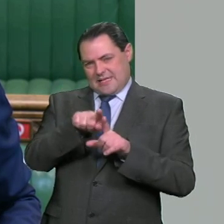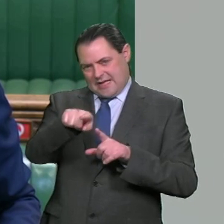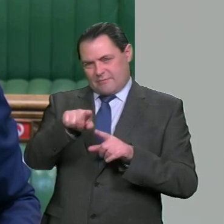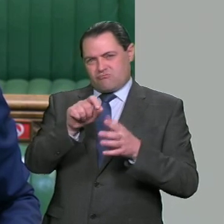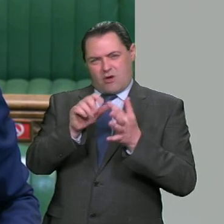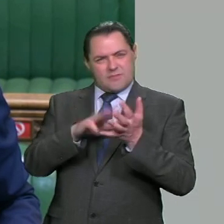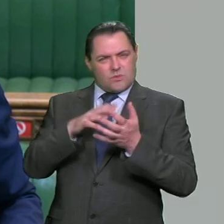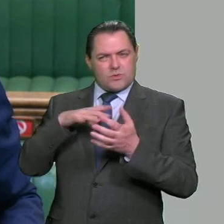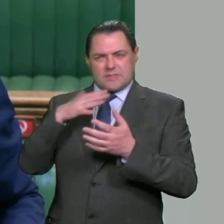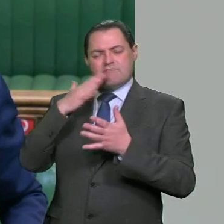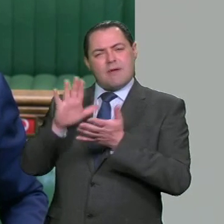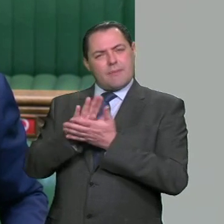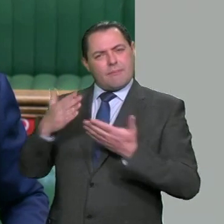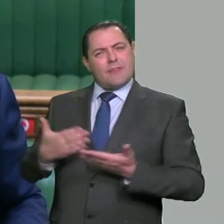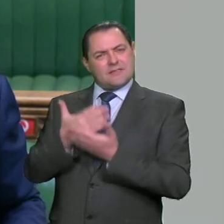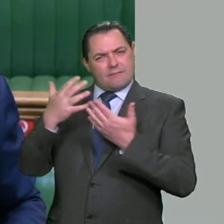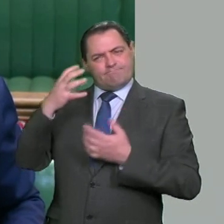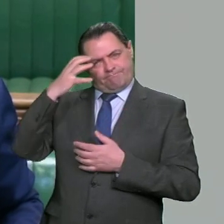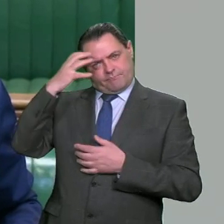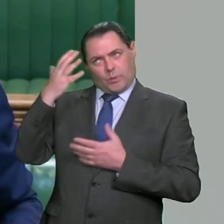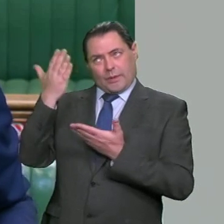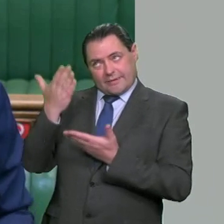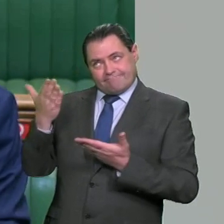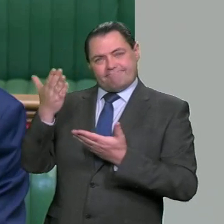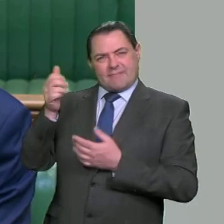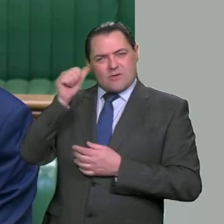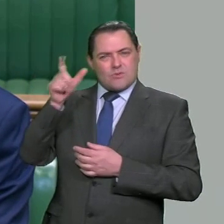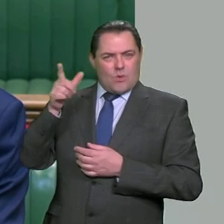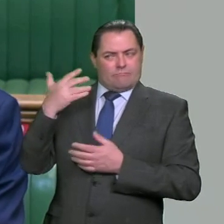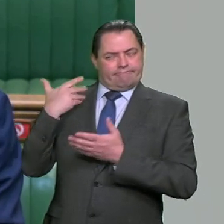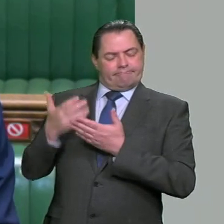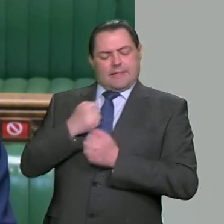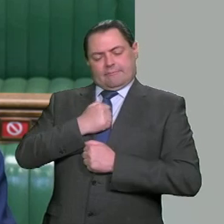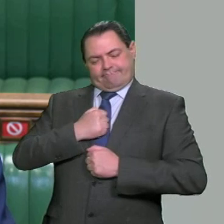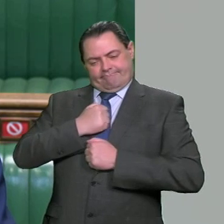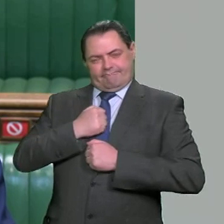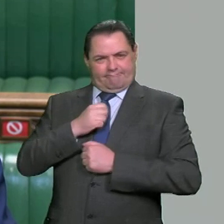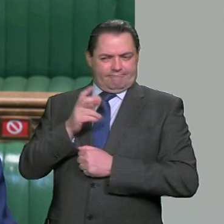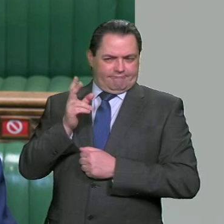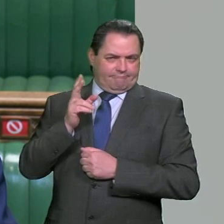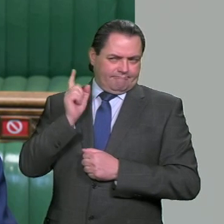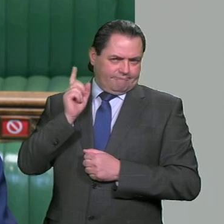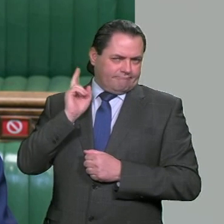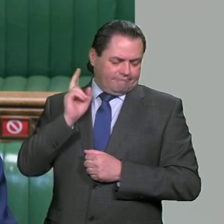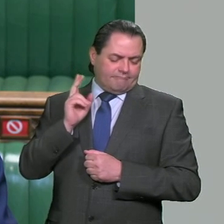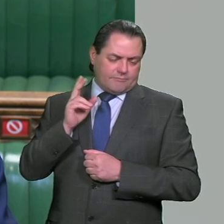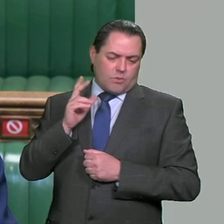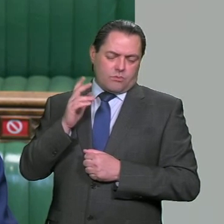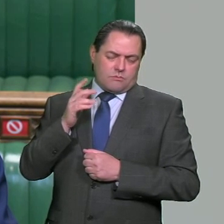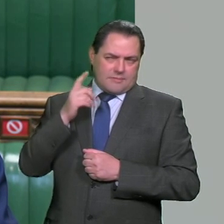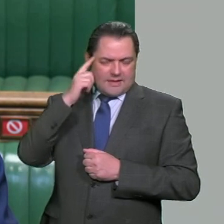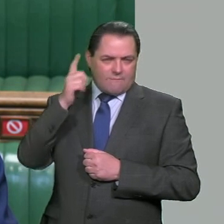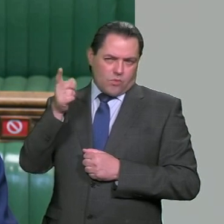The last few weeks have been a time of incredible personal anguish and we all send Her Majesty and the royal family our very best wishes.